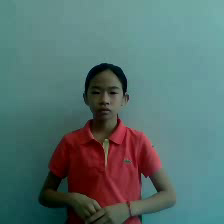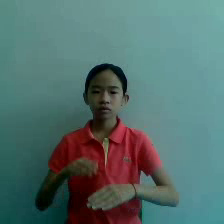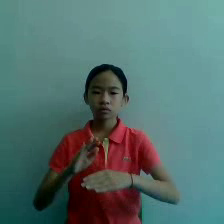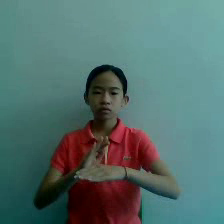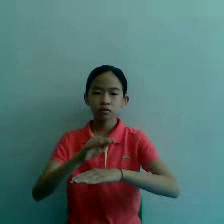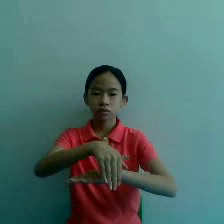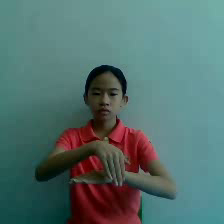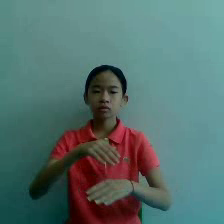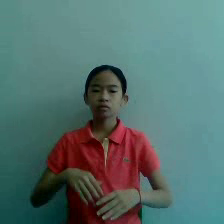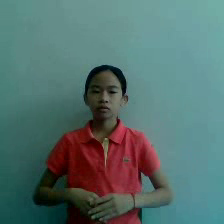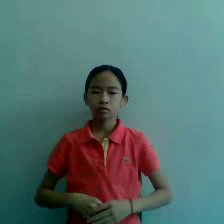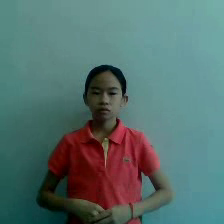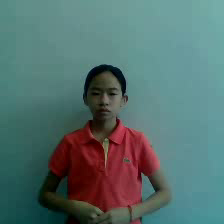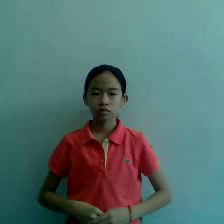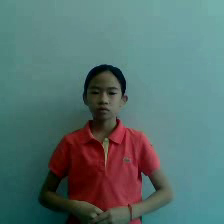Chiều